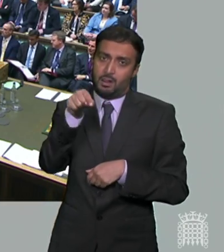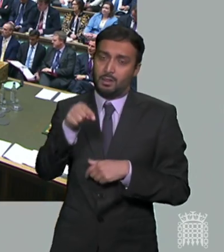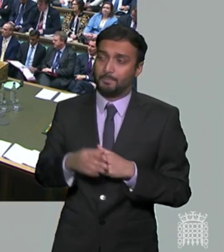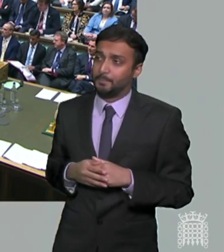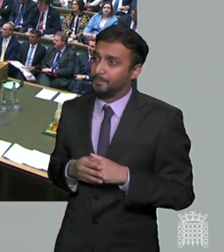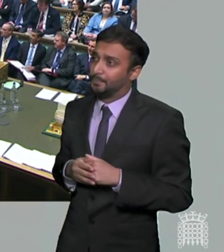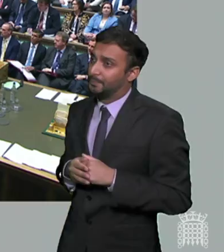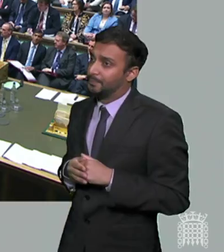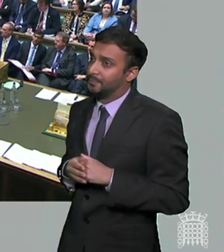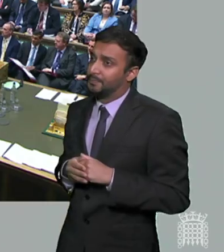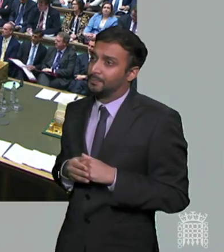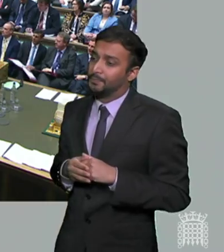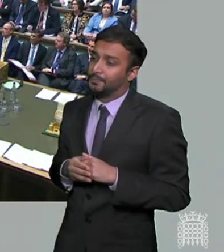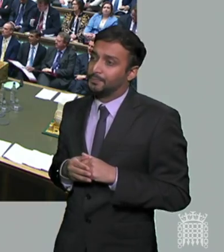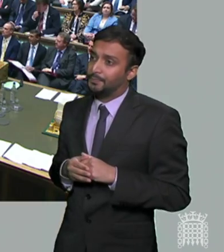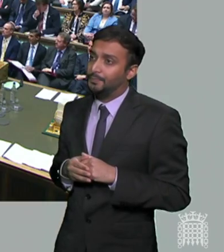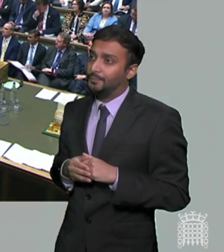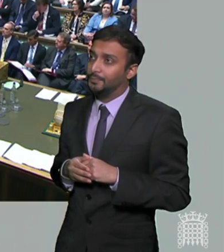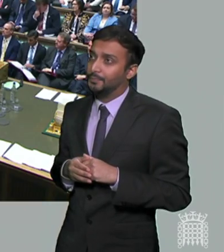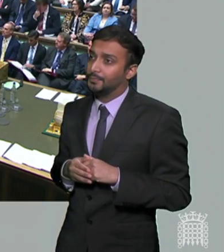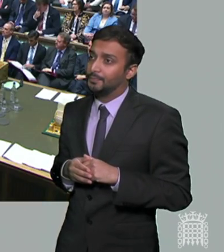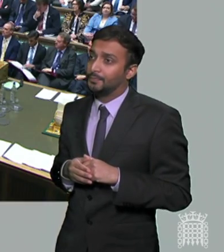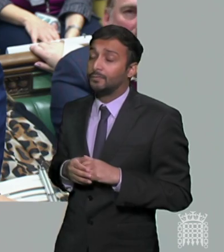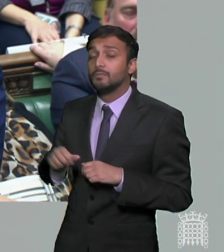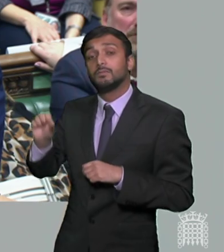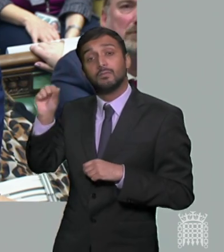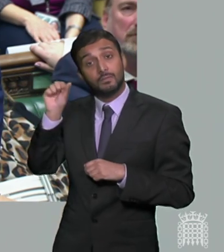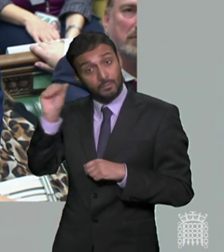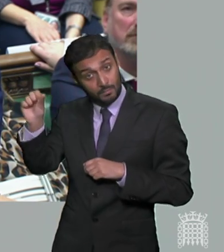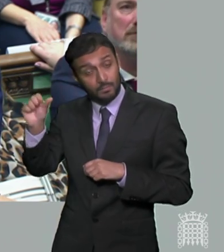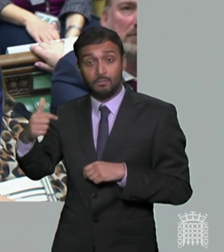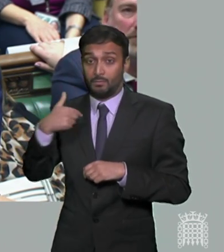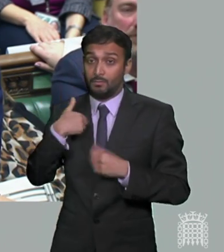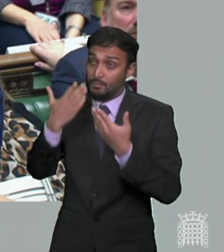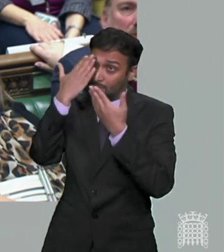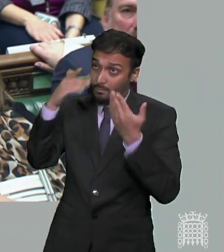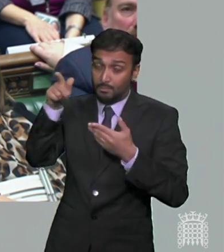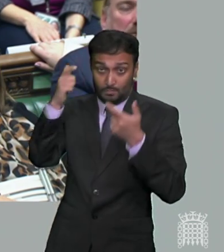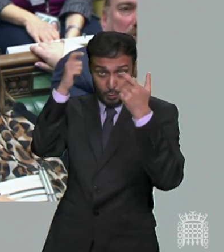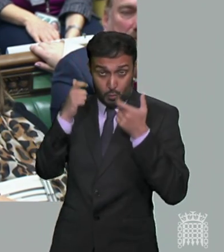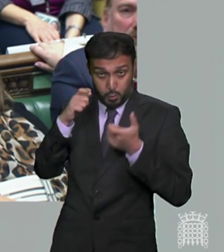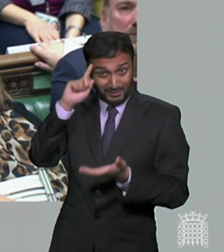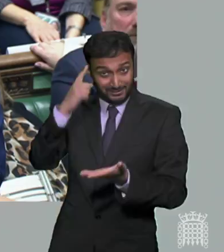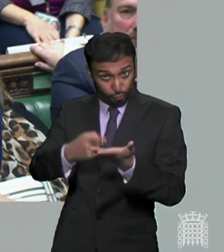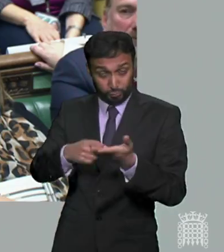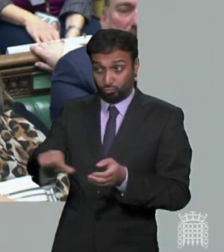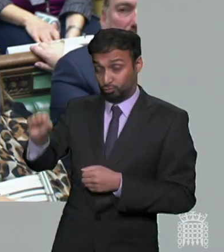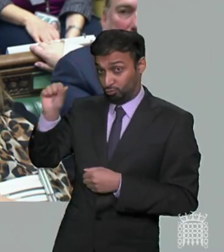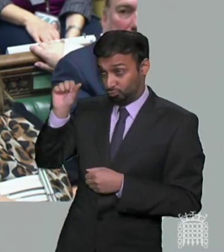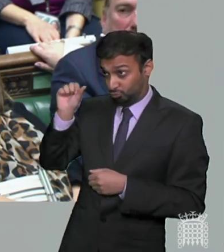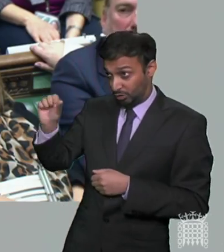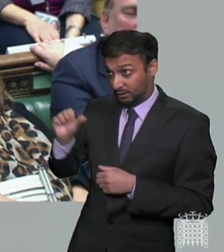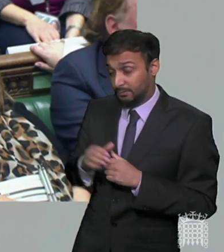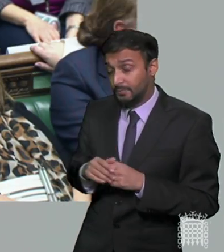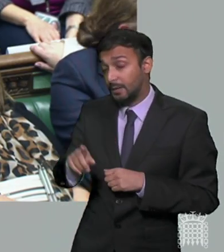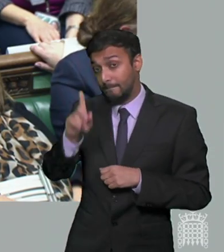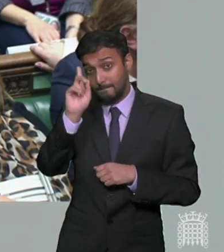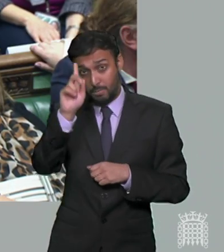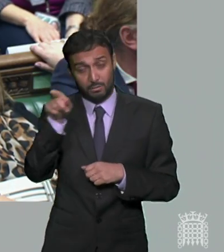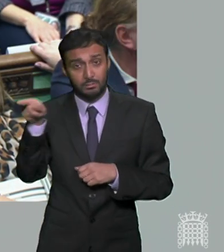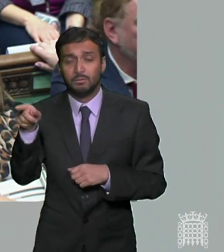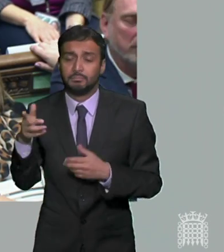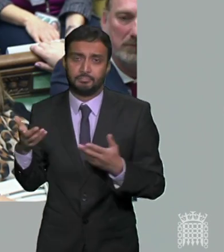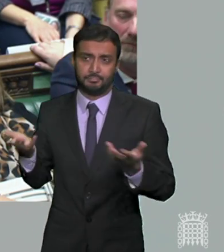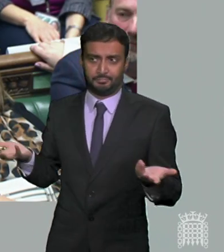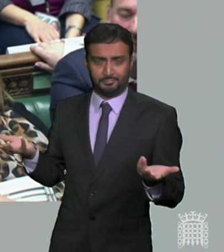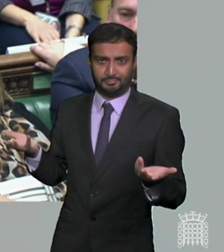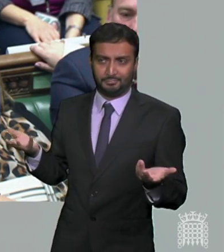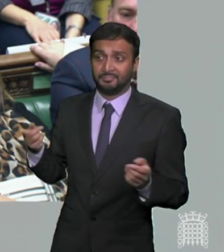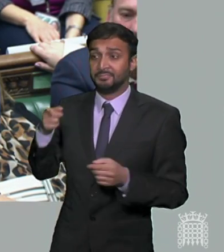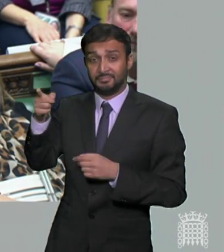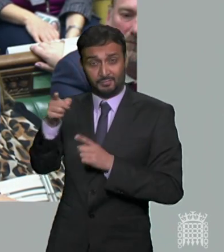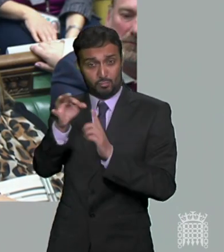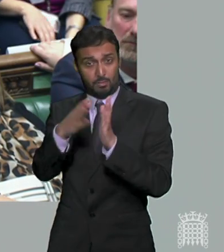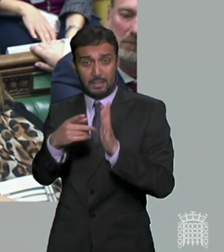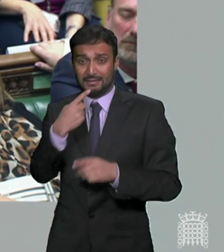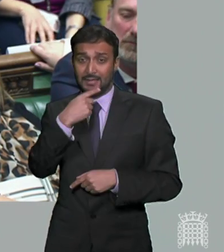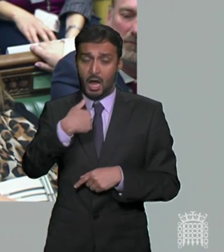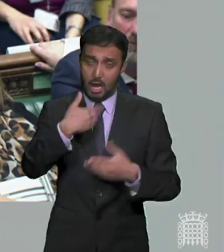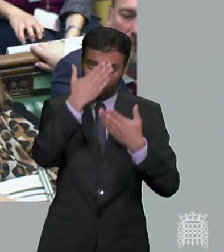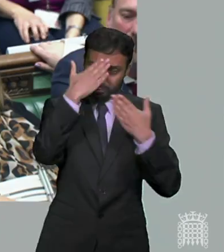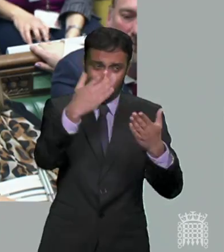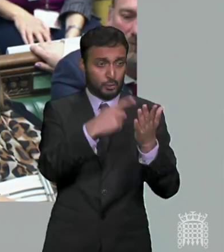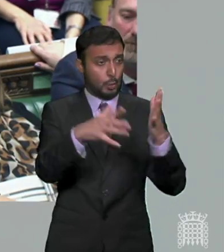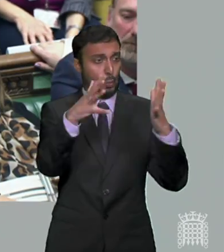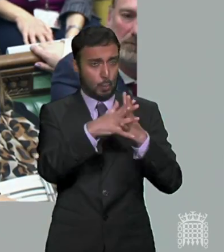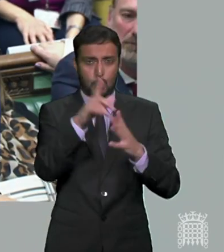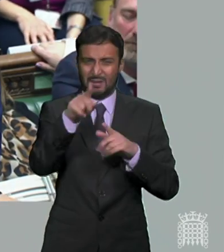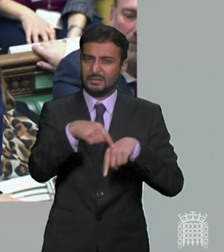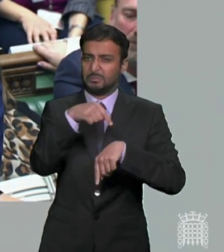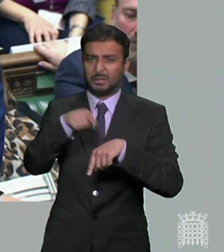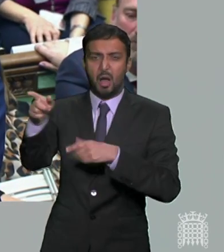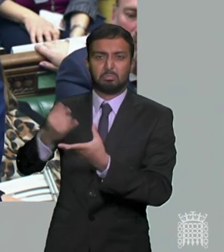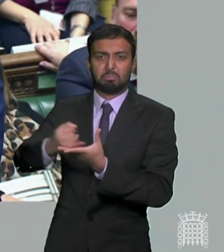It is right that we respect the decision of the Court, but the Prime Minister cannot claim to respect the rule of law and then deny democracy in the very same breath.